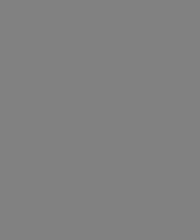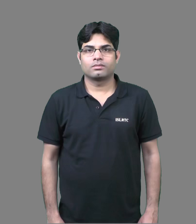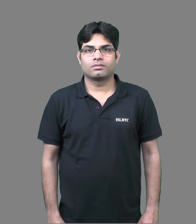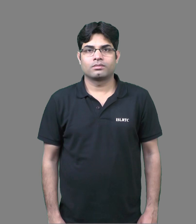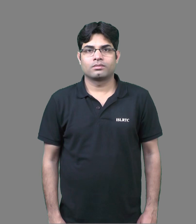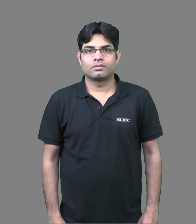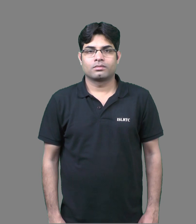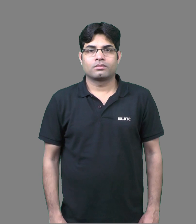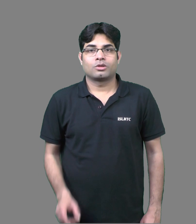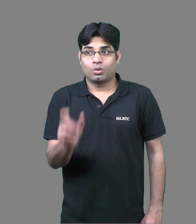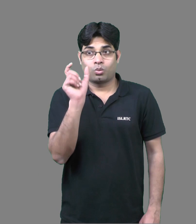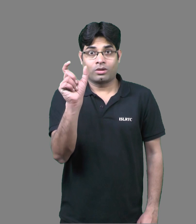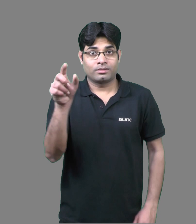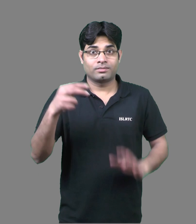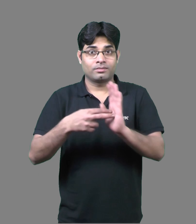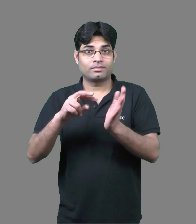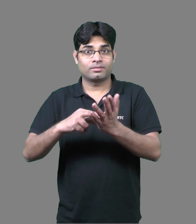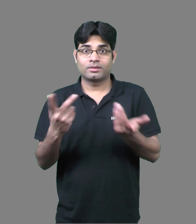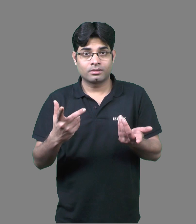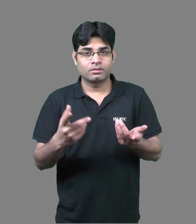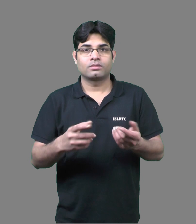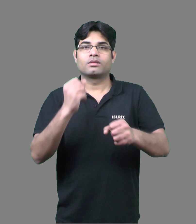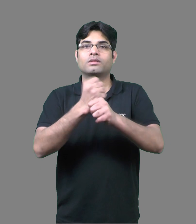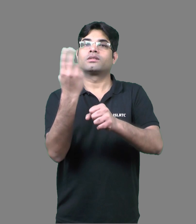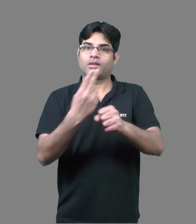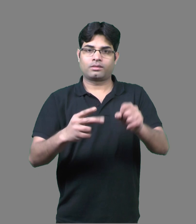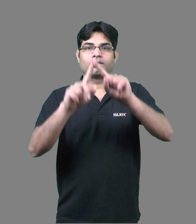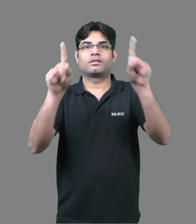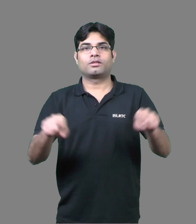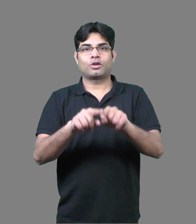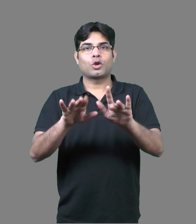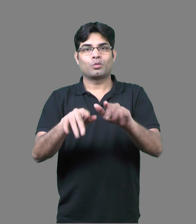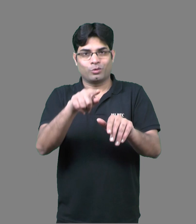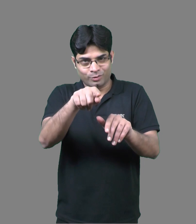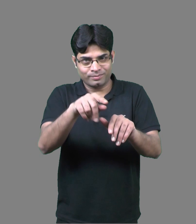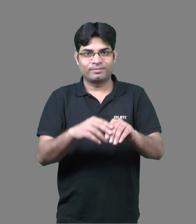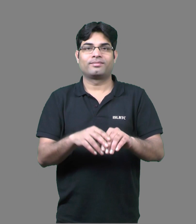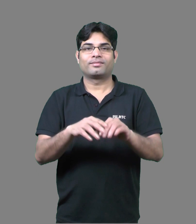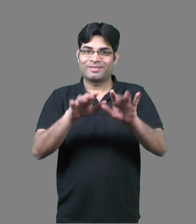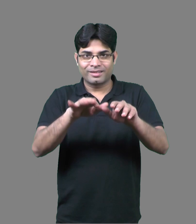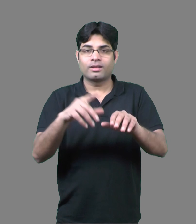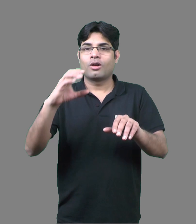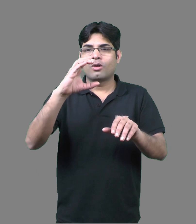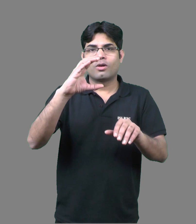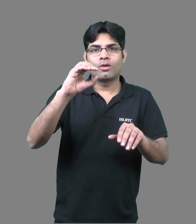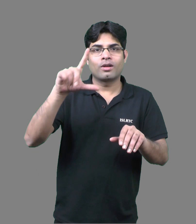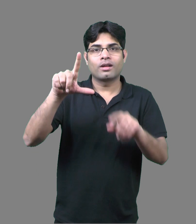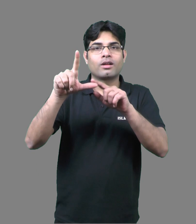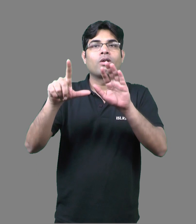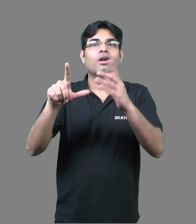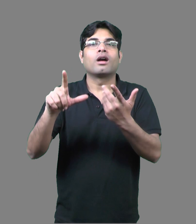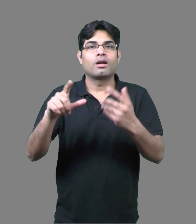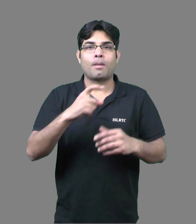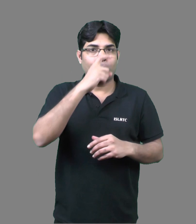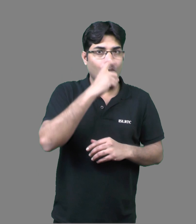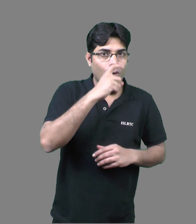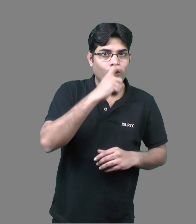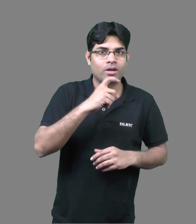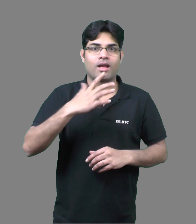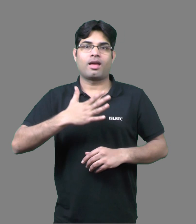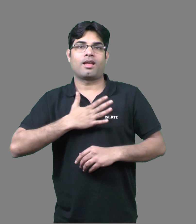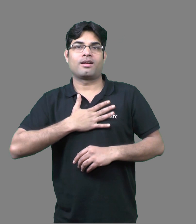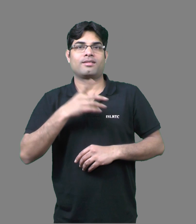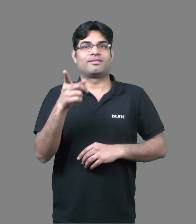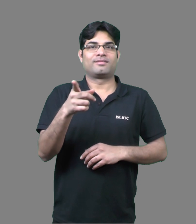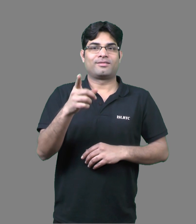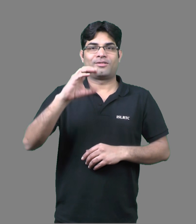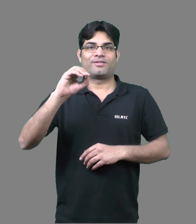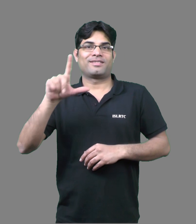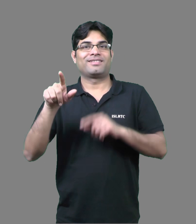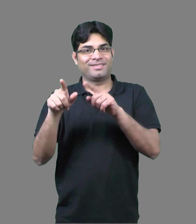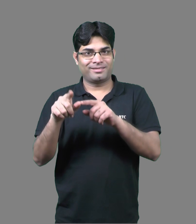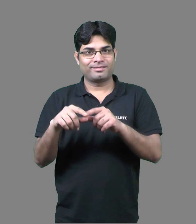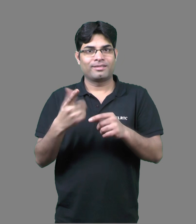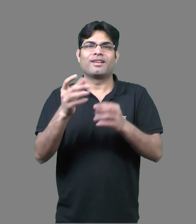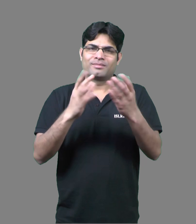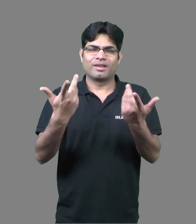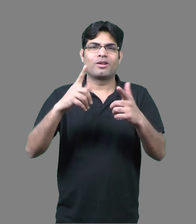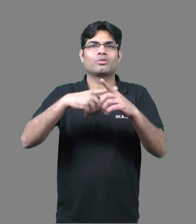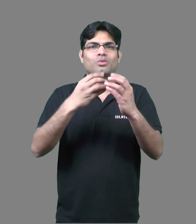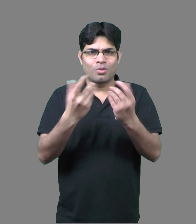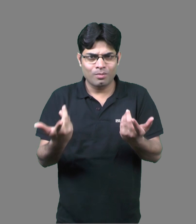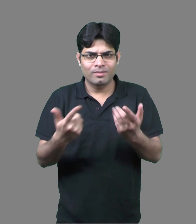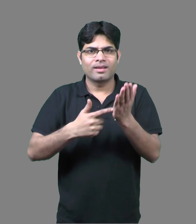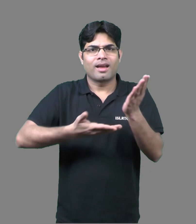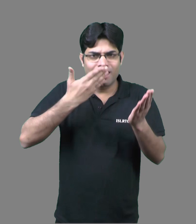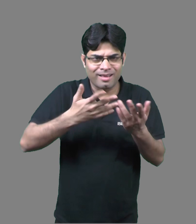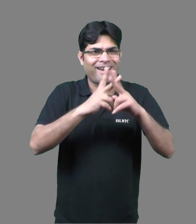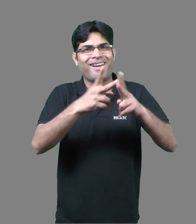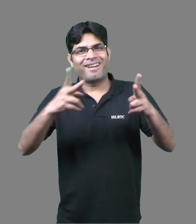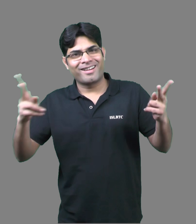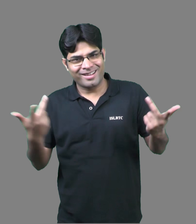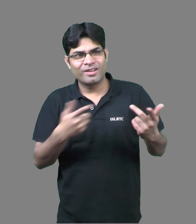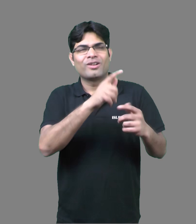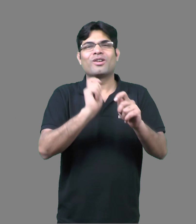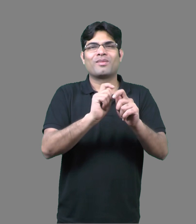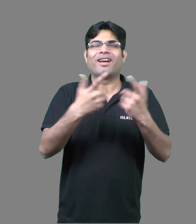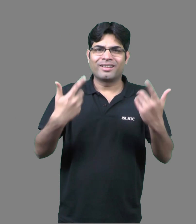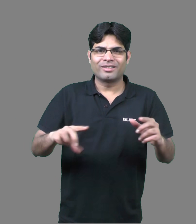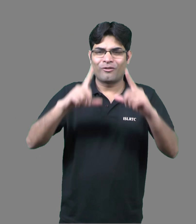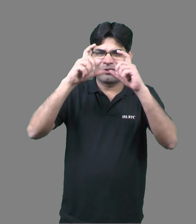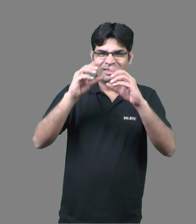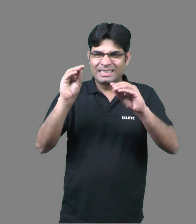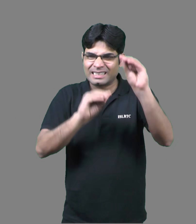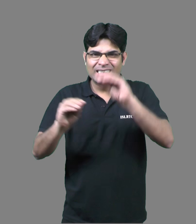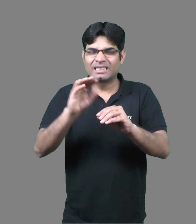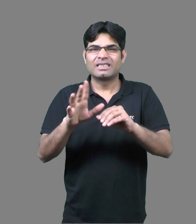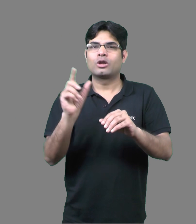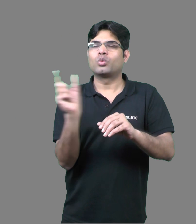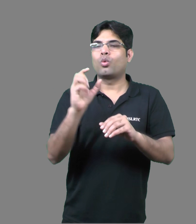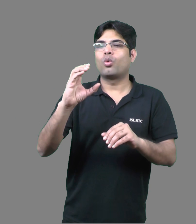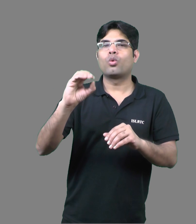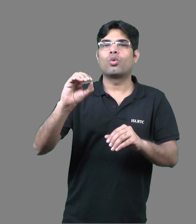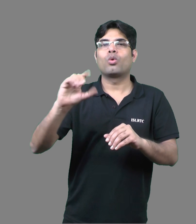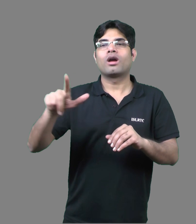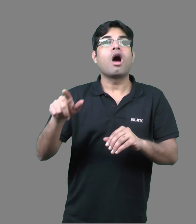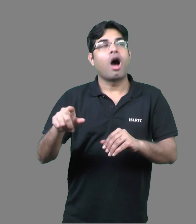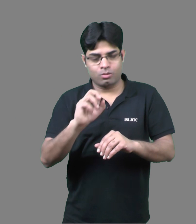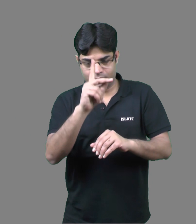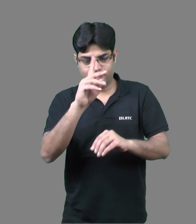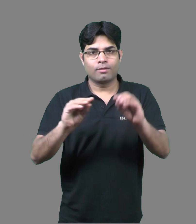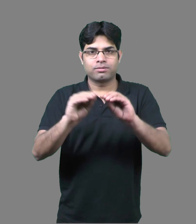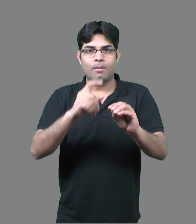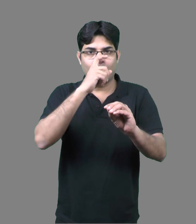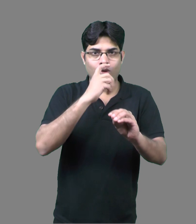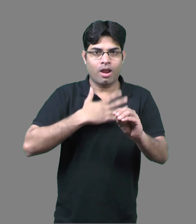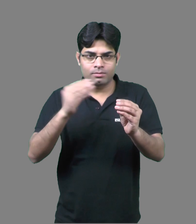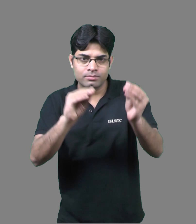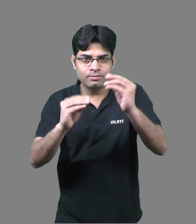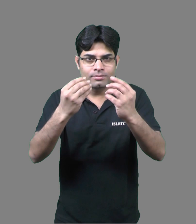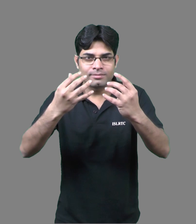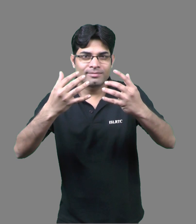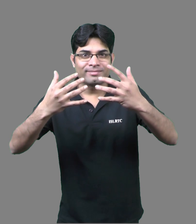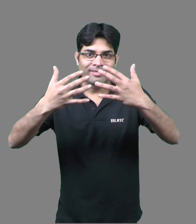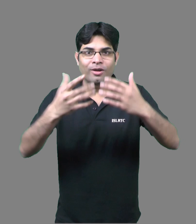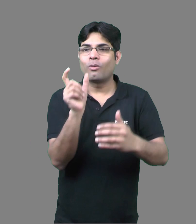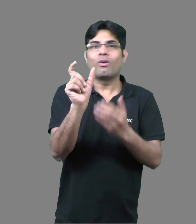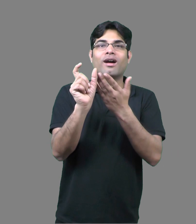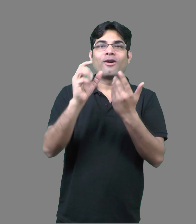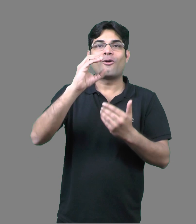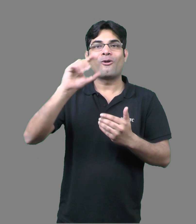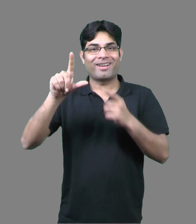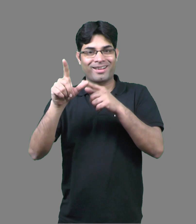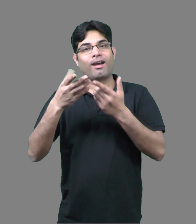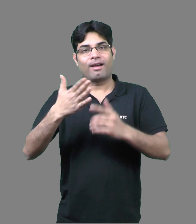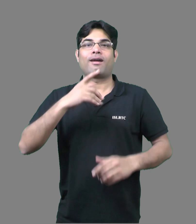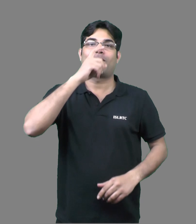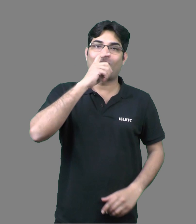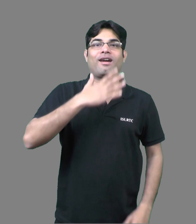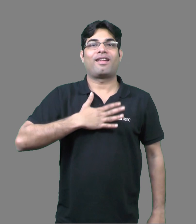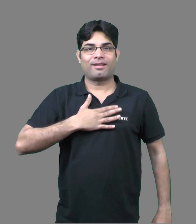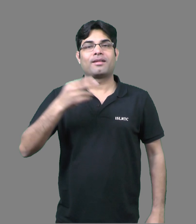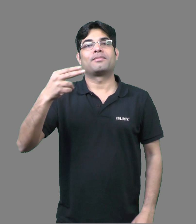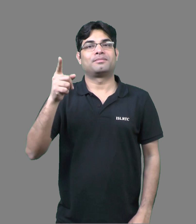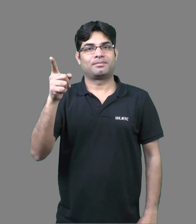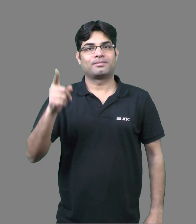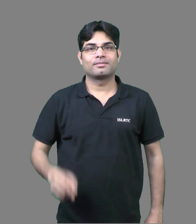Cool Colours